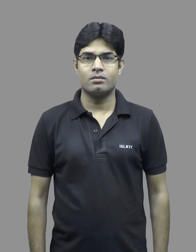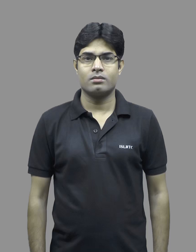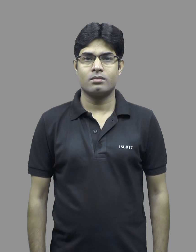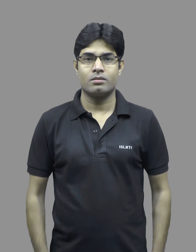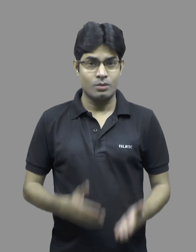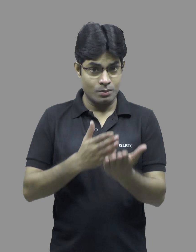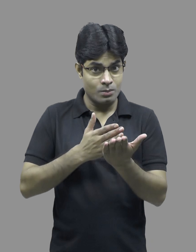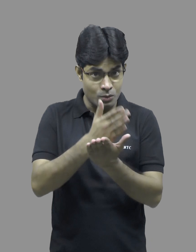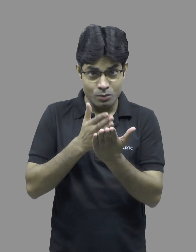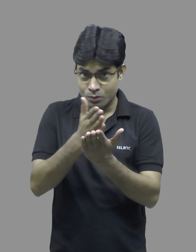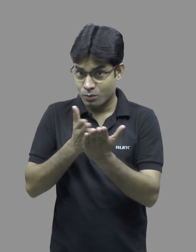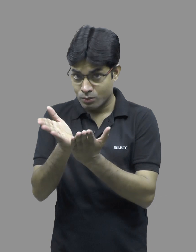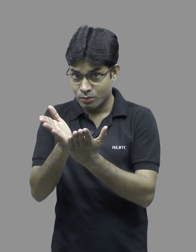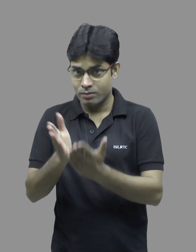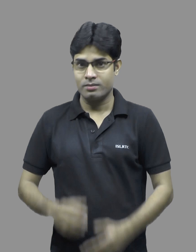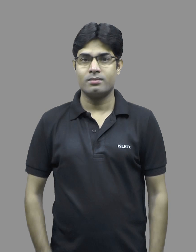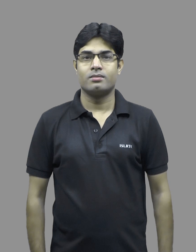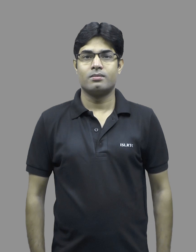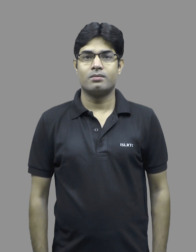Ways Methods